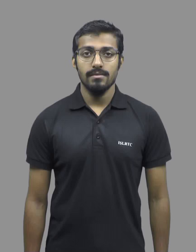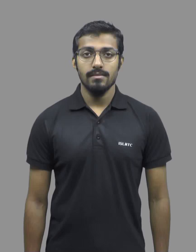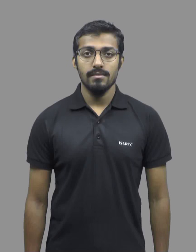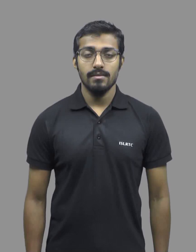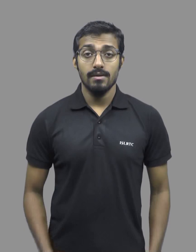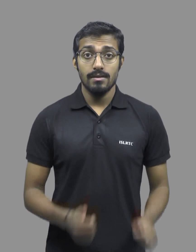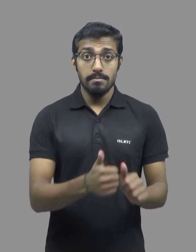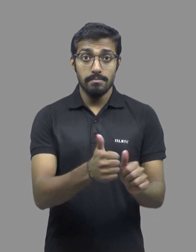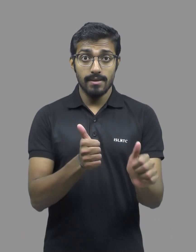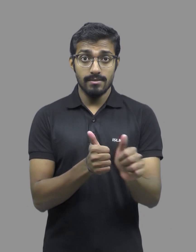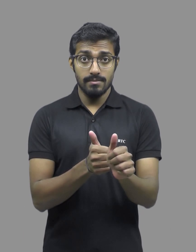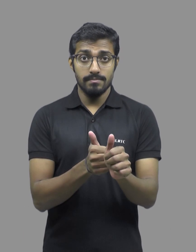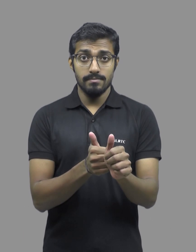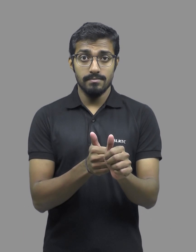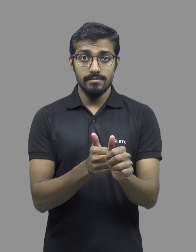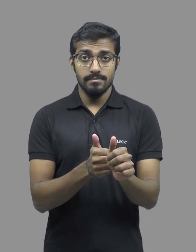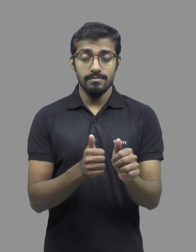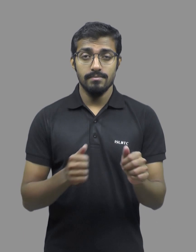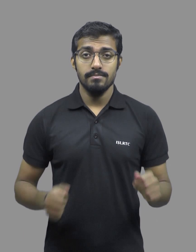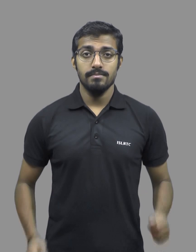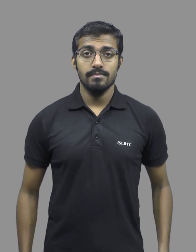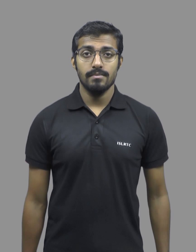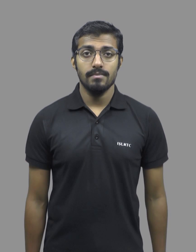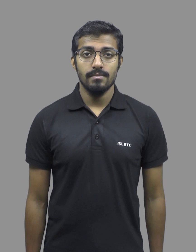Back up